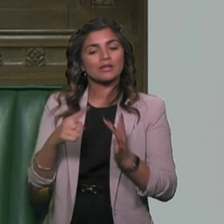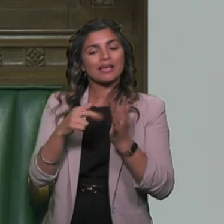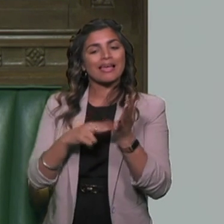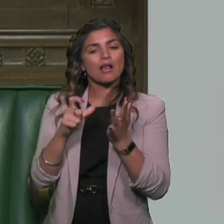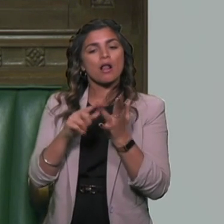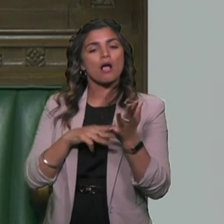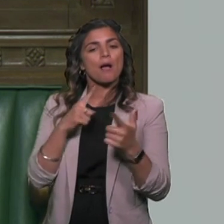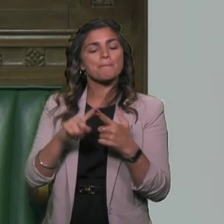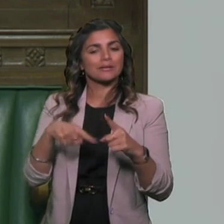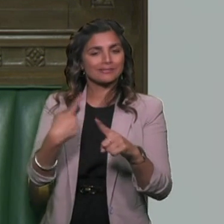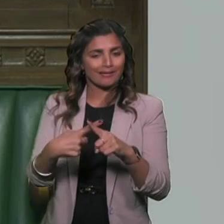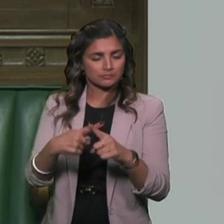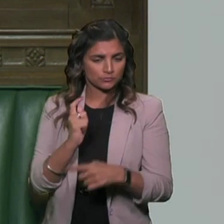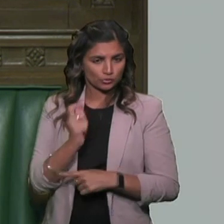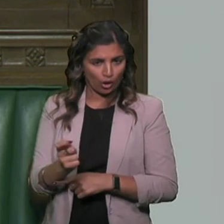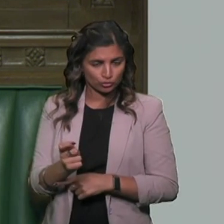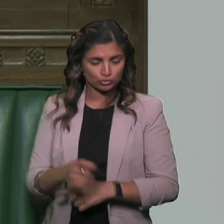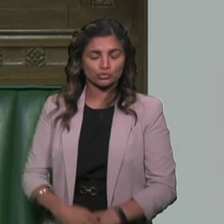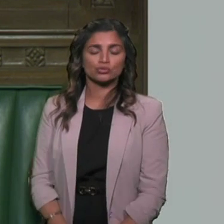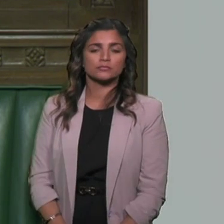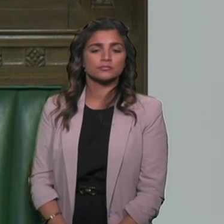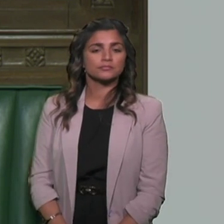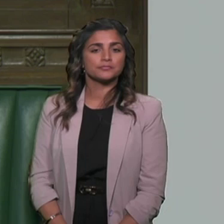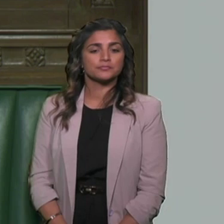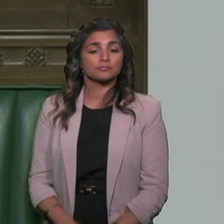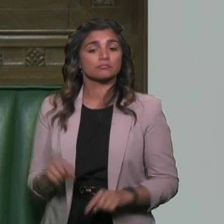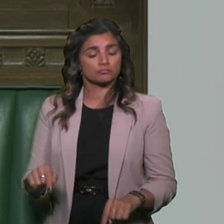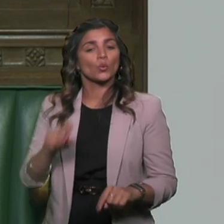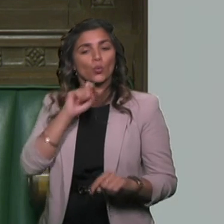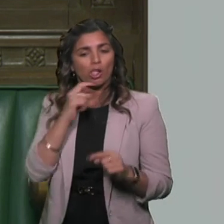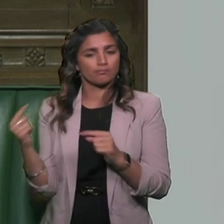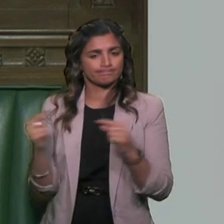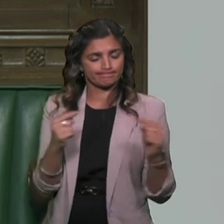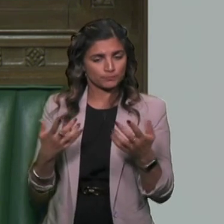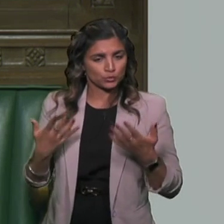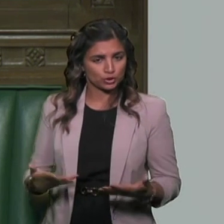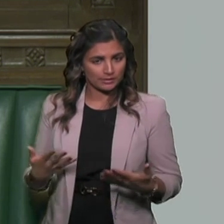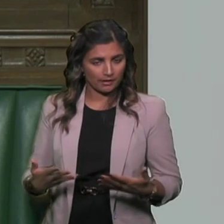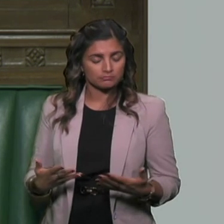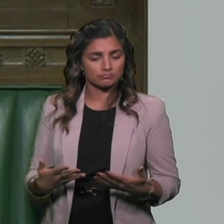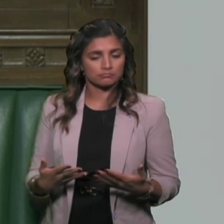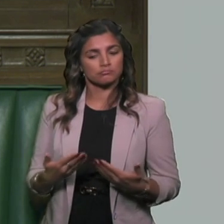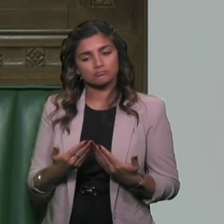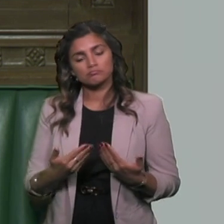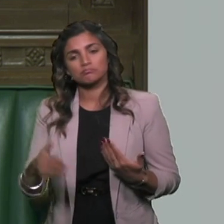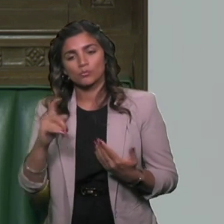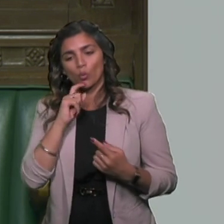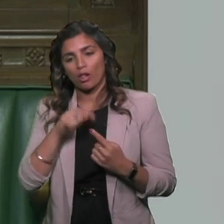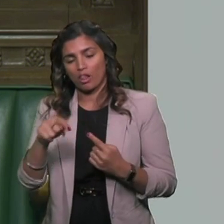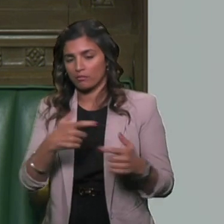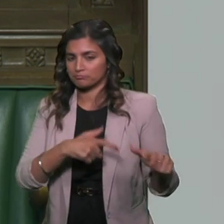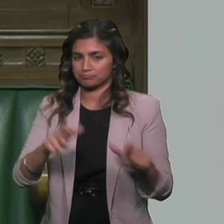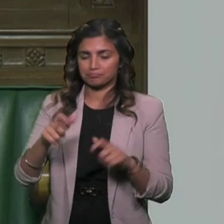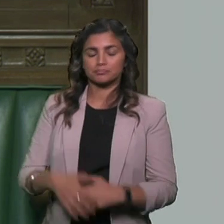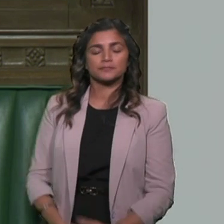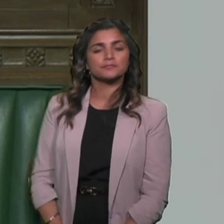It is on this motion that the debate will take place today and on succeeding days.